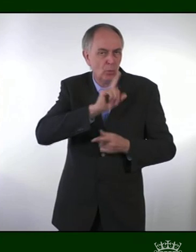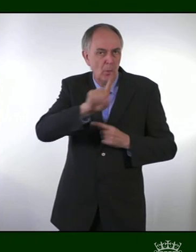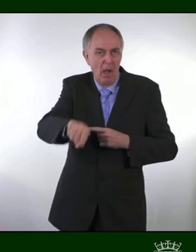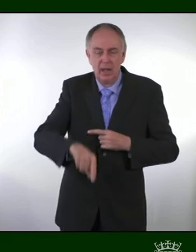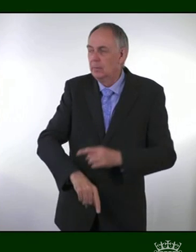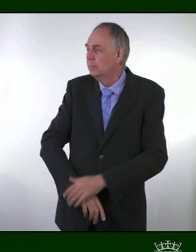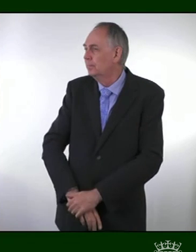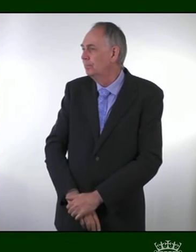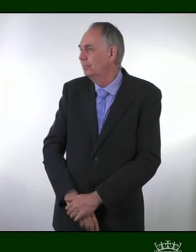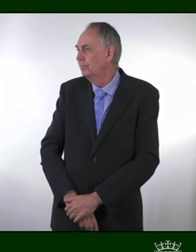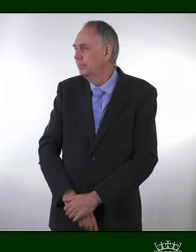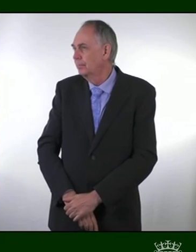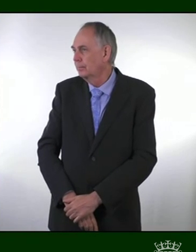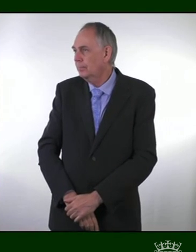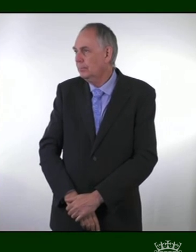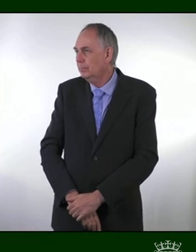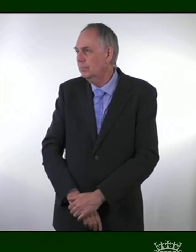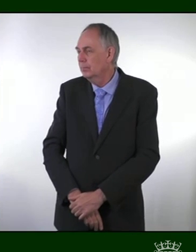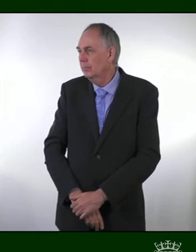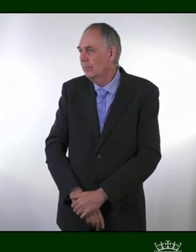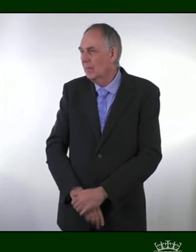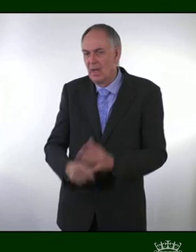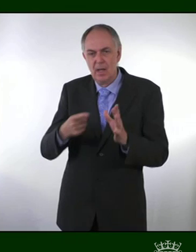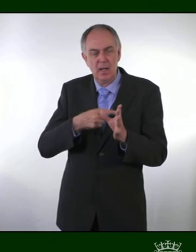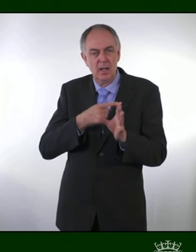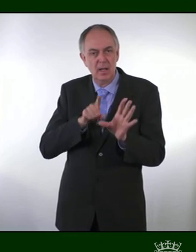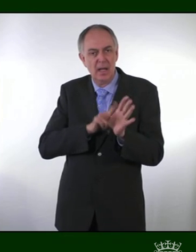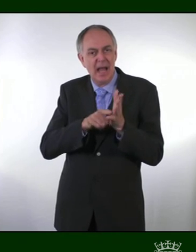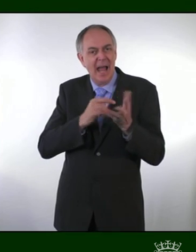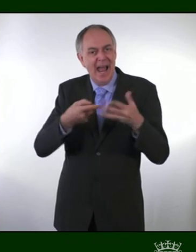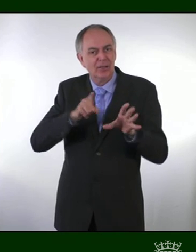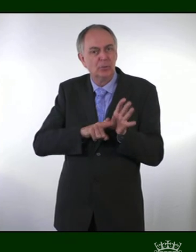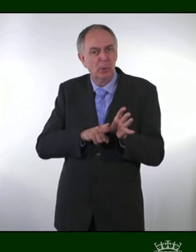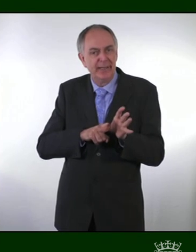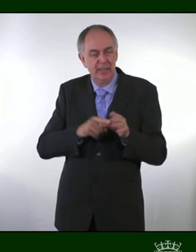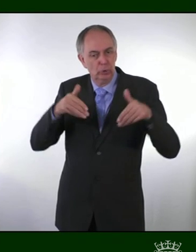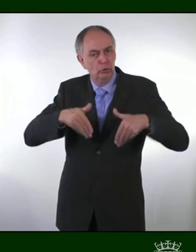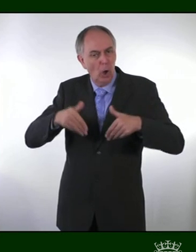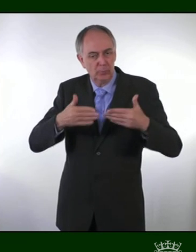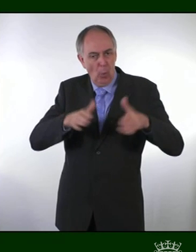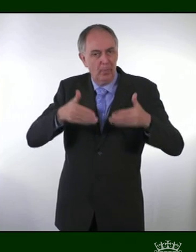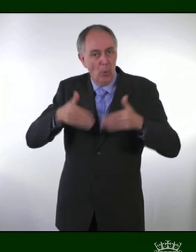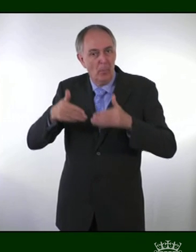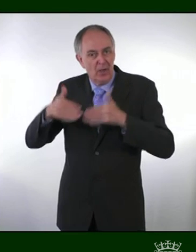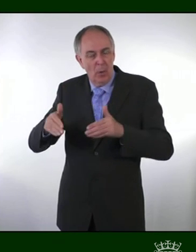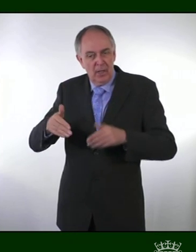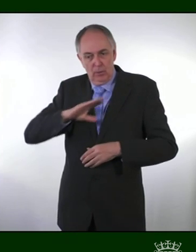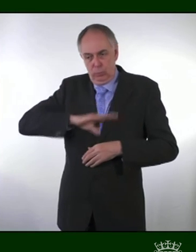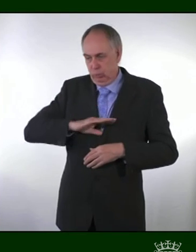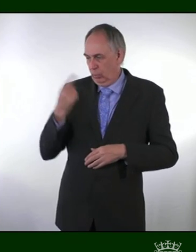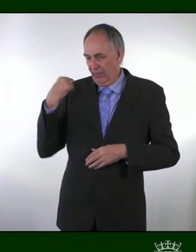The reopening of non-essential shops in Aylesbury on Monday has been a very welcome boost to restart the local retail sector.